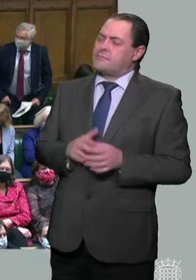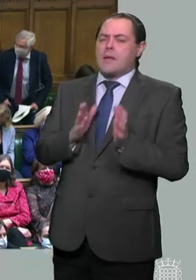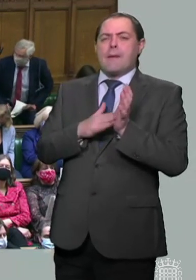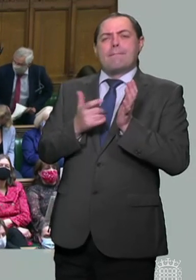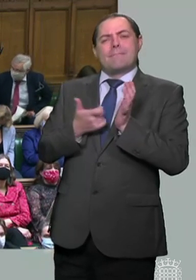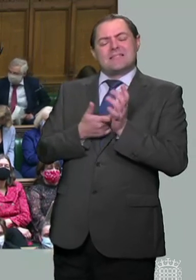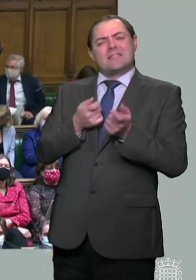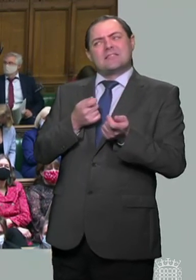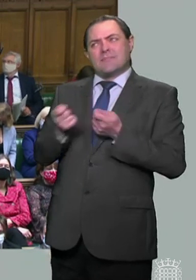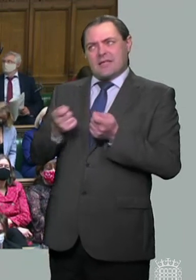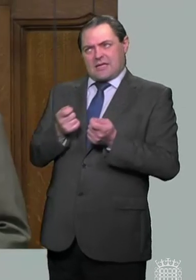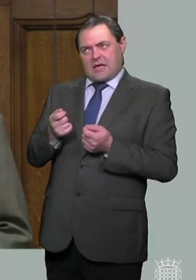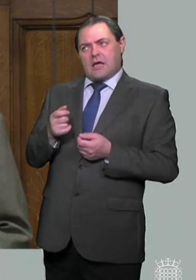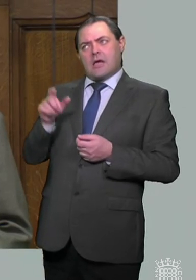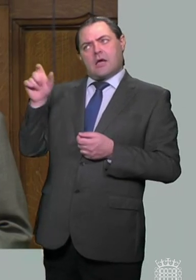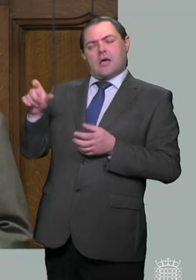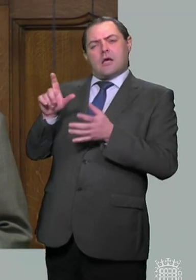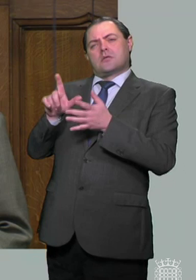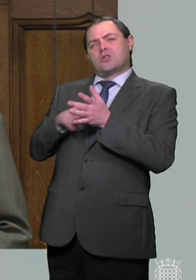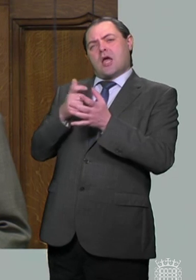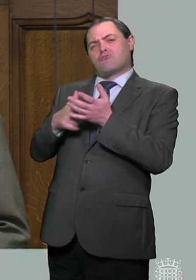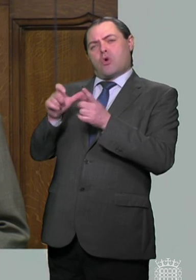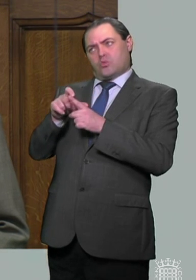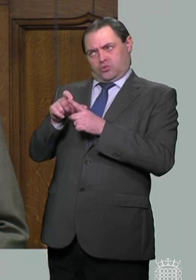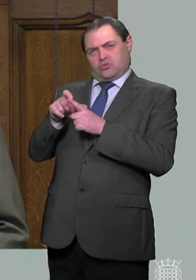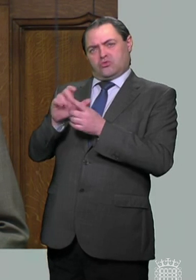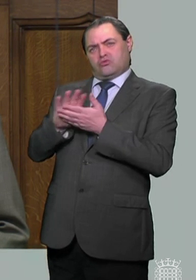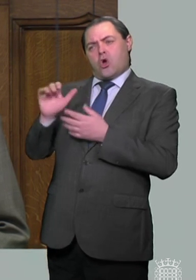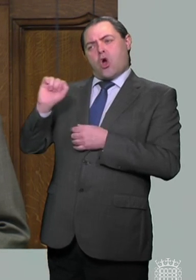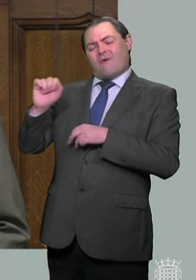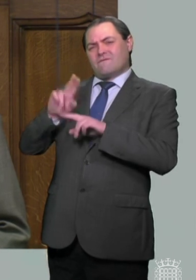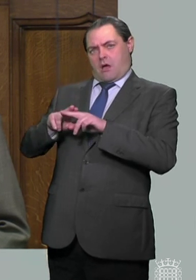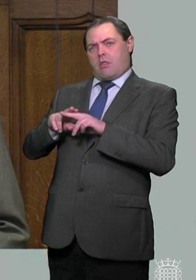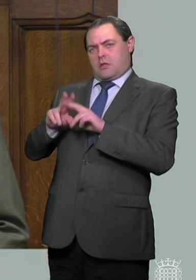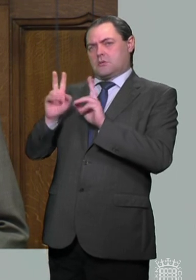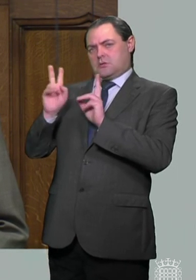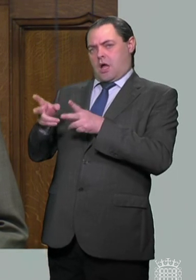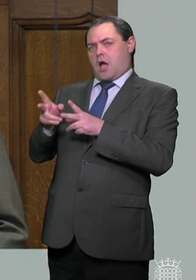The father of Jane Roche from Erdington, Vince, died of covid.